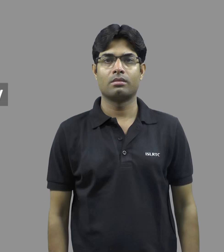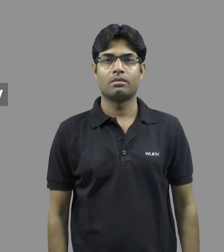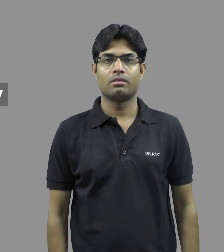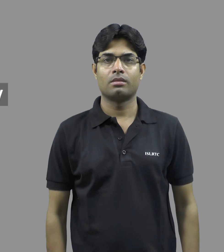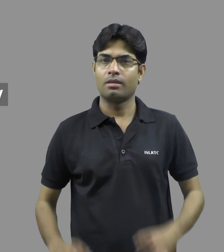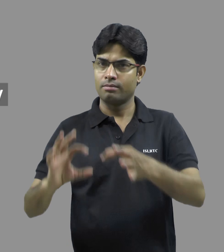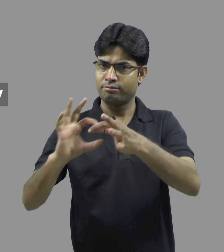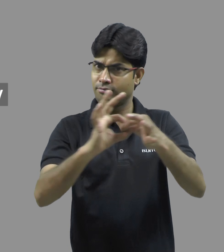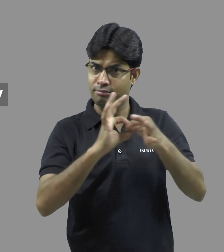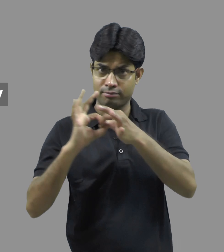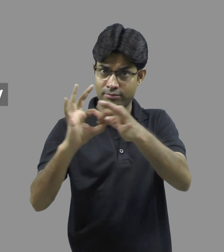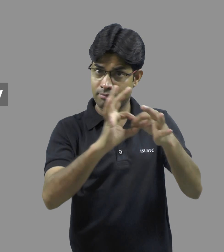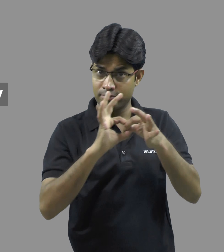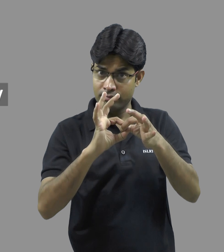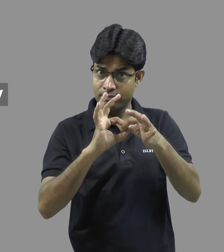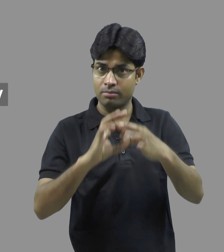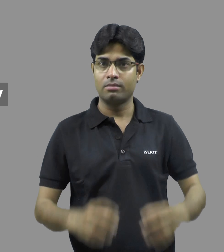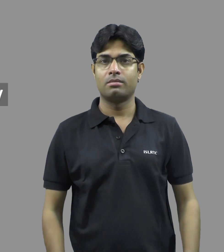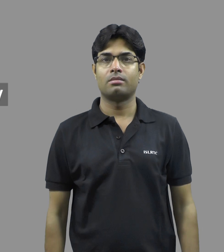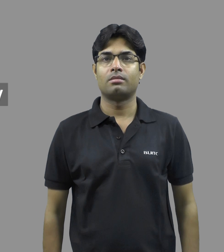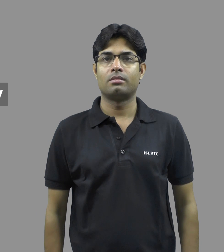Unite Unity